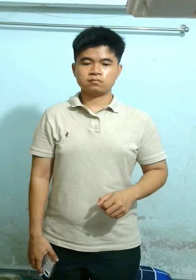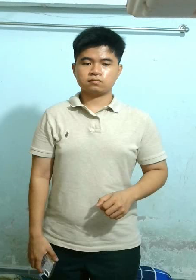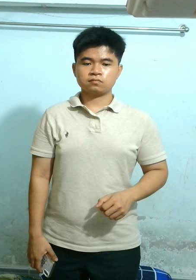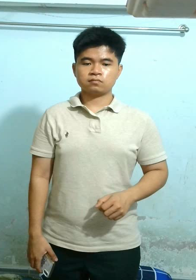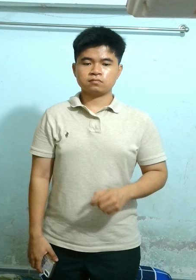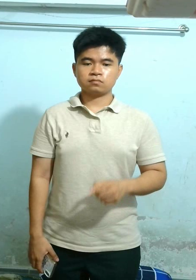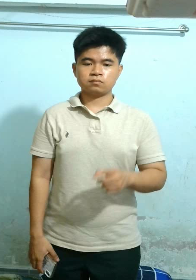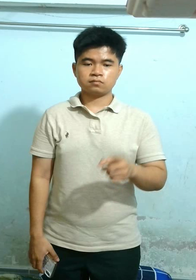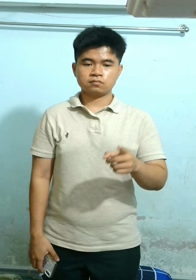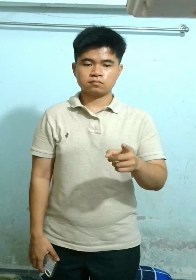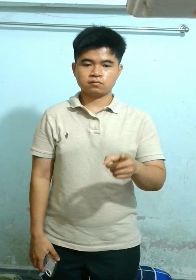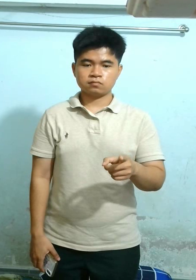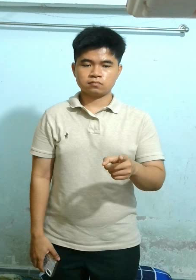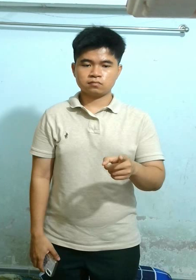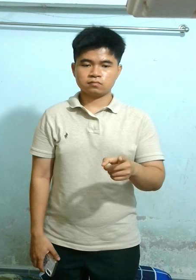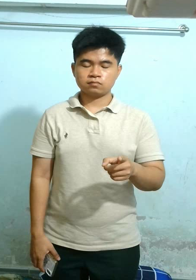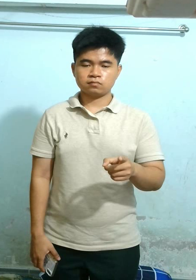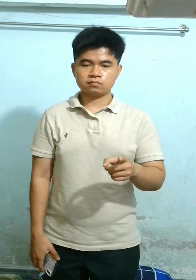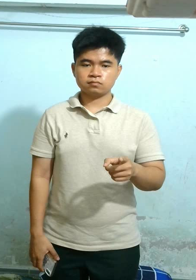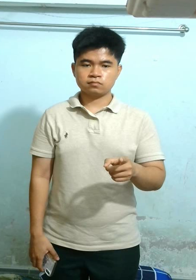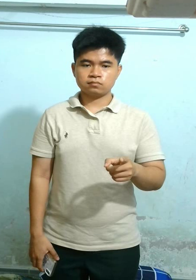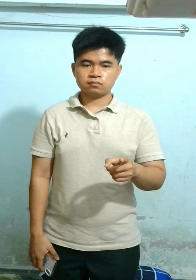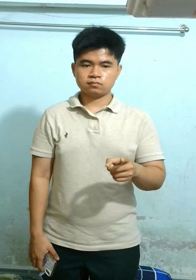ban